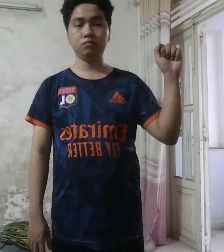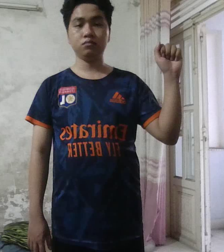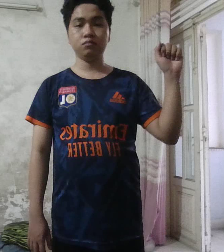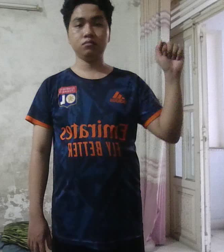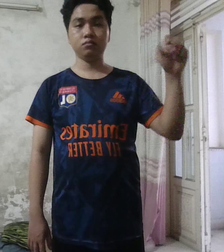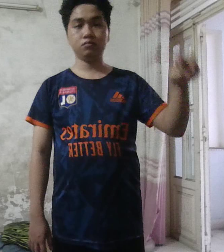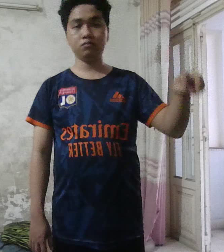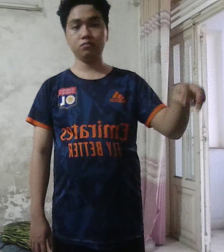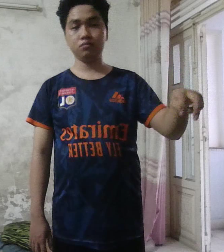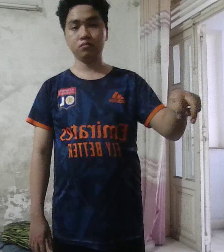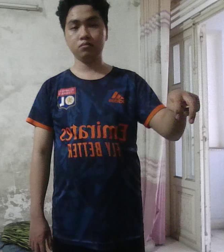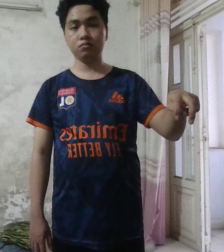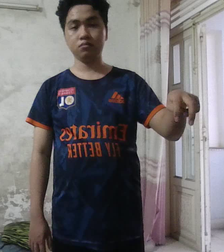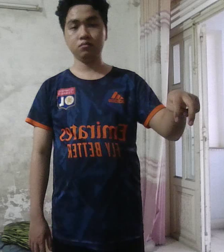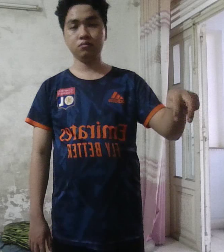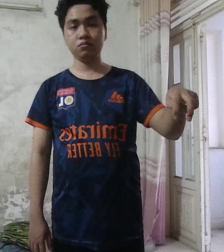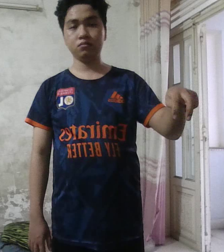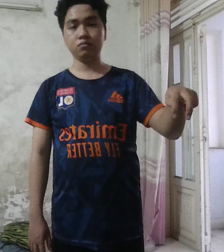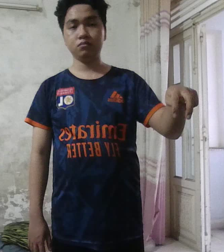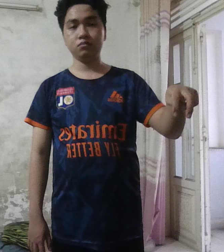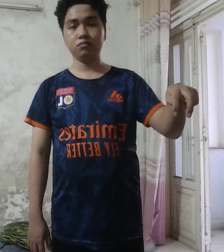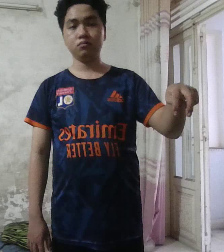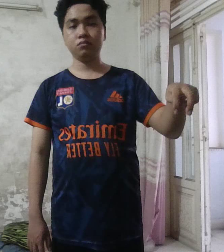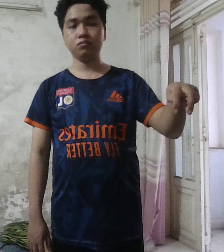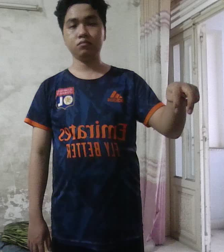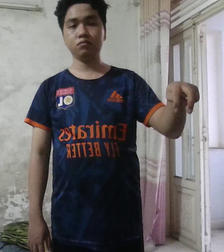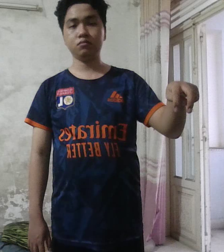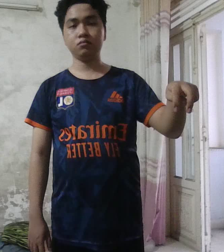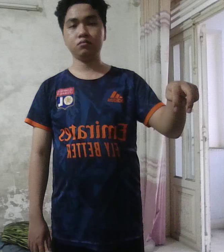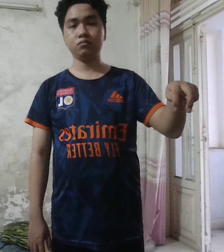â